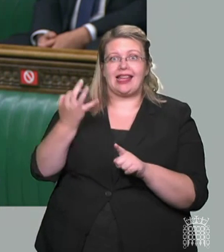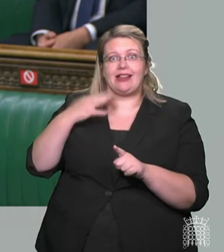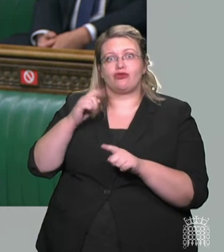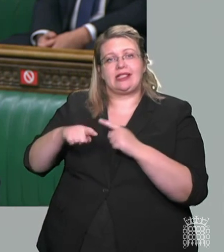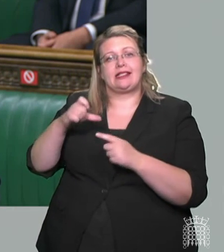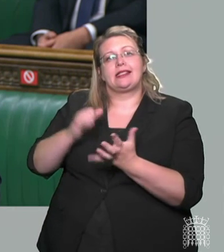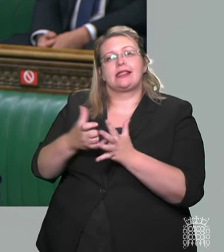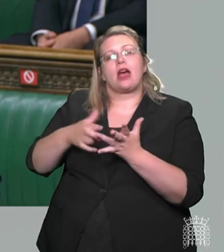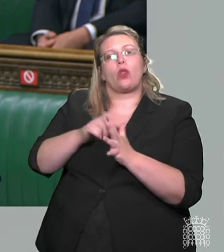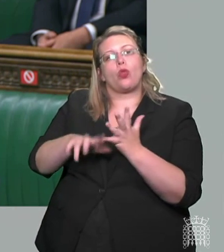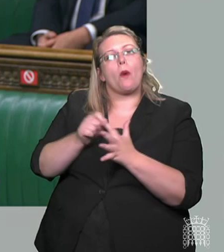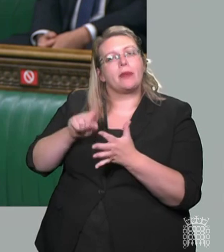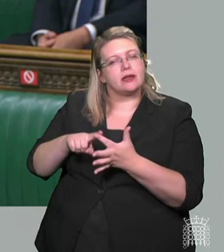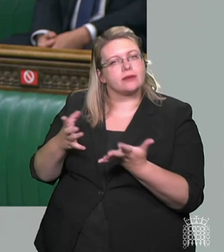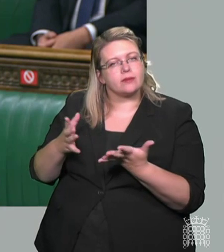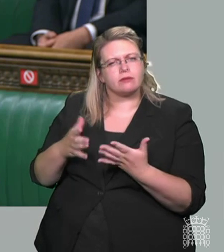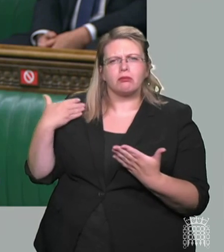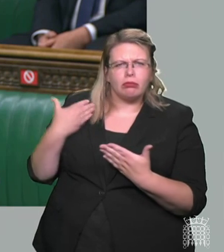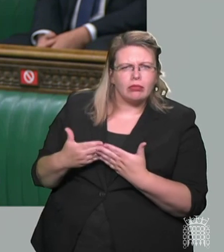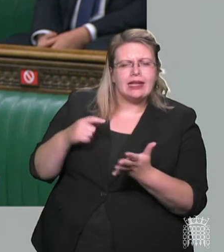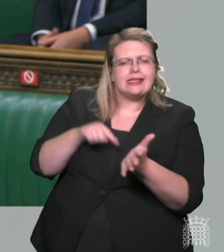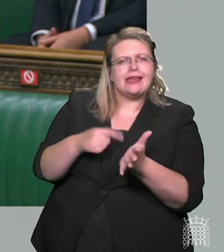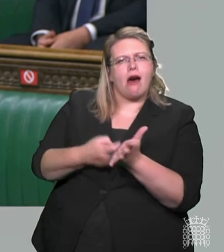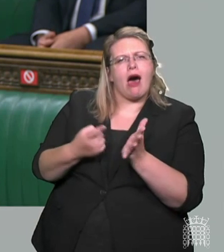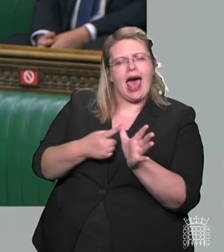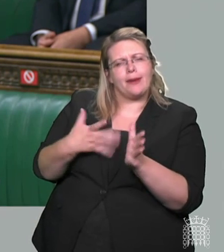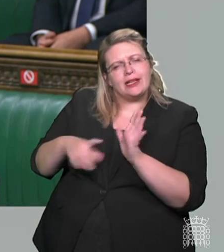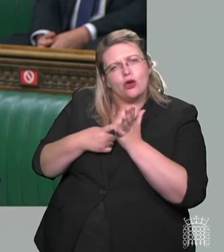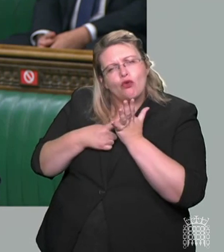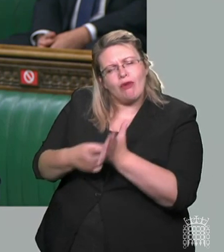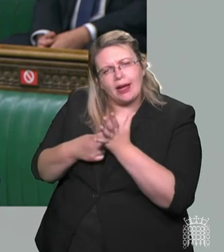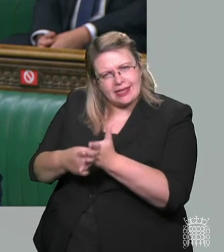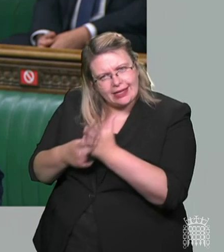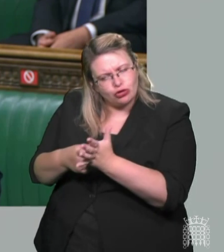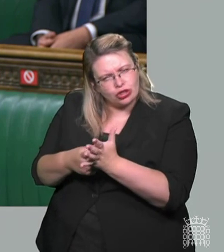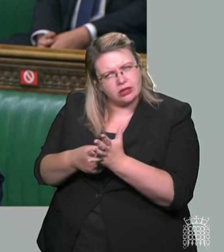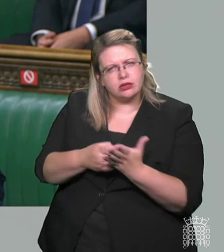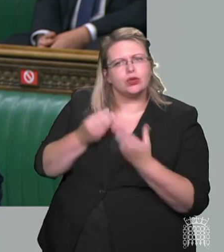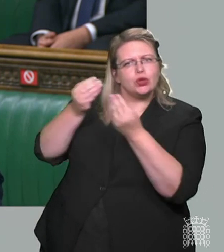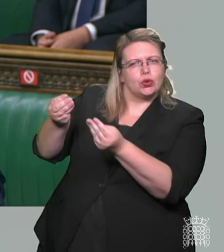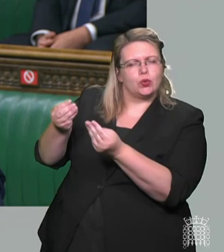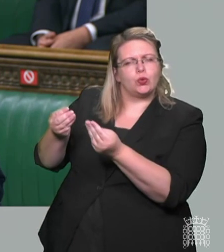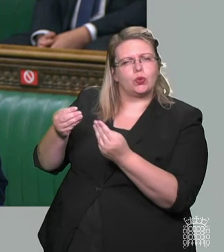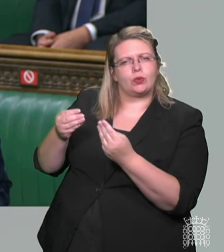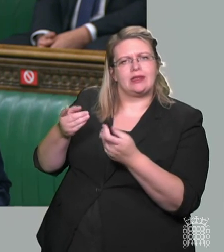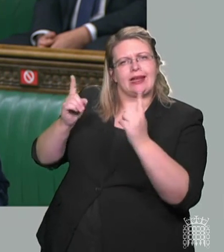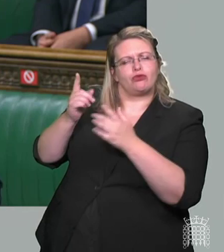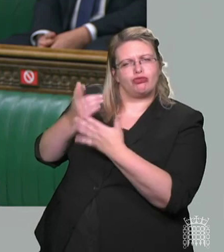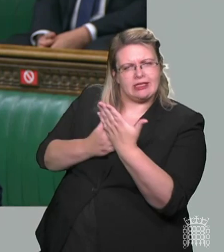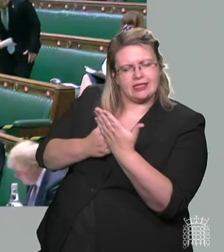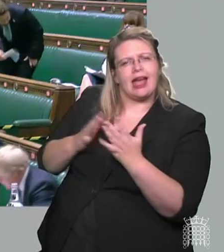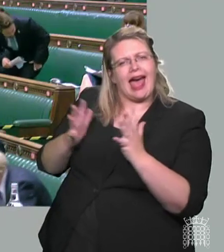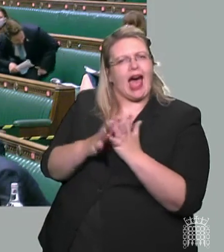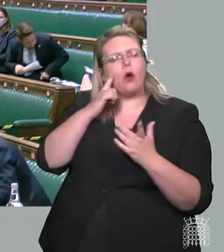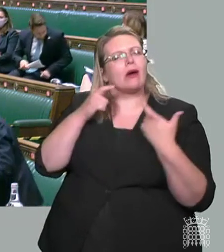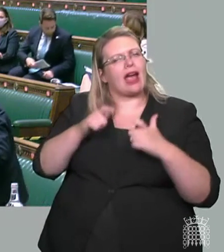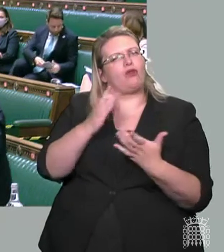In the light of the Trade Remedies Authority’s recommendations to the International Trade Secretary, how will the Prime Minister ensure that steel remains a national strategic asset?